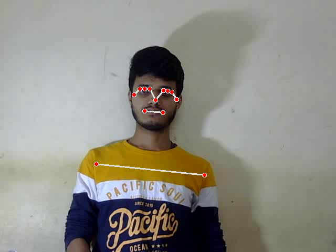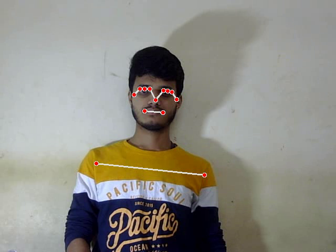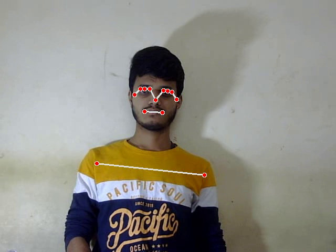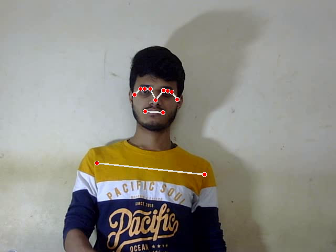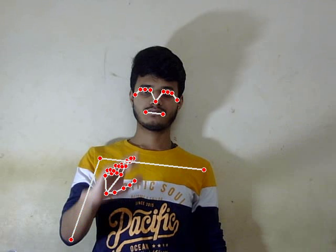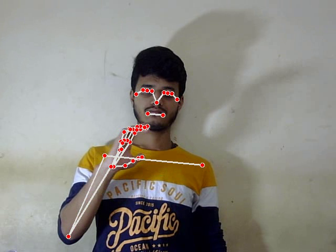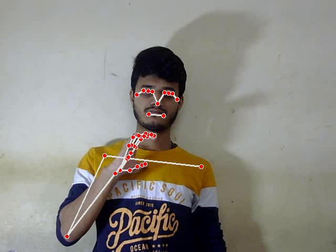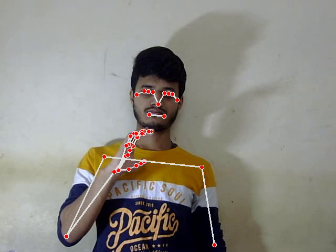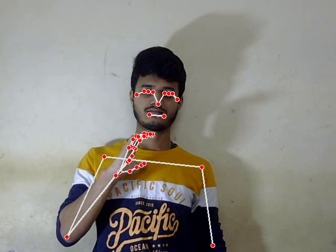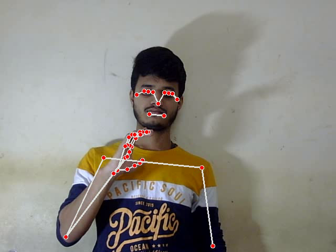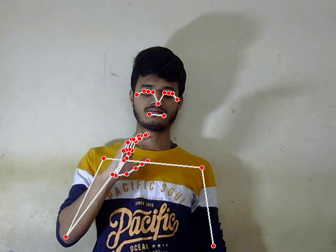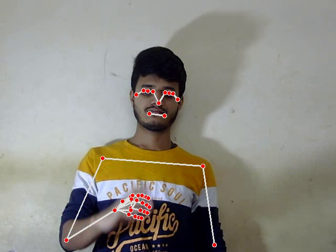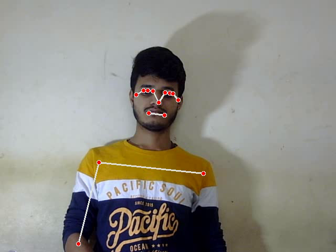fine